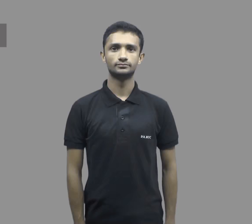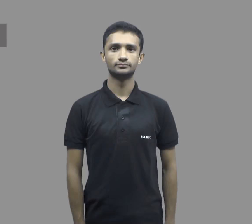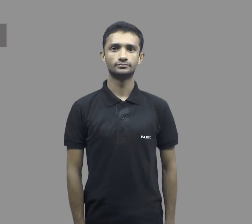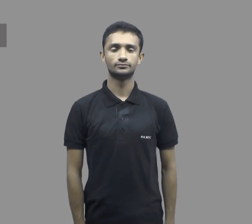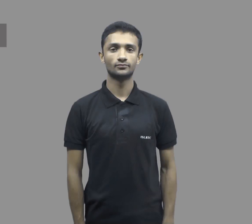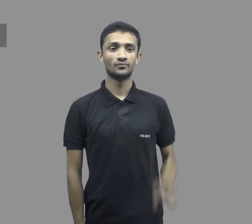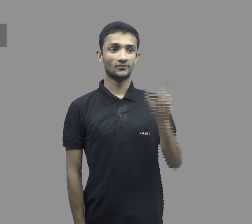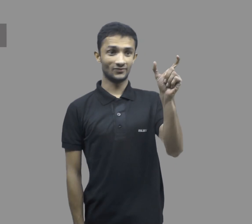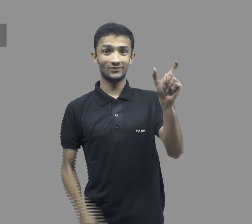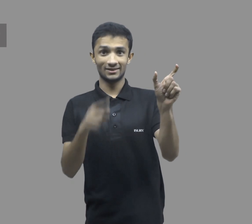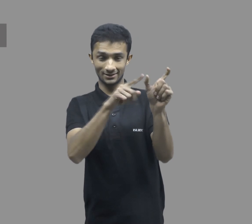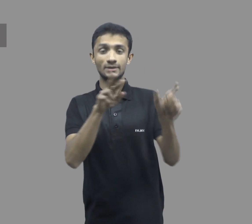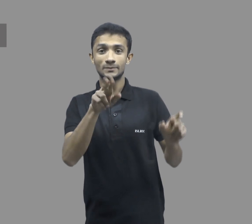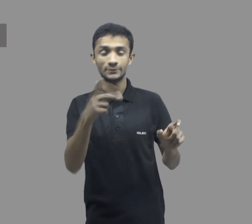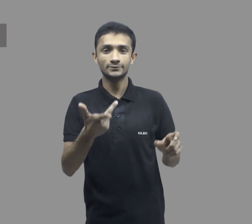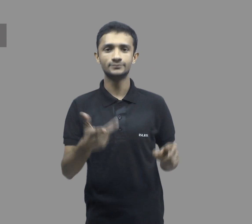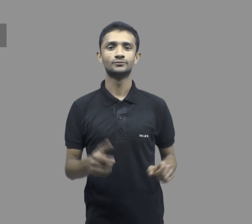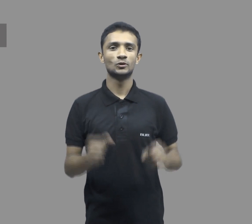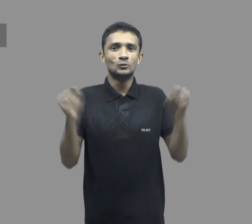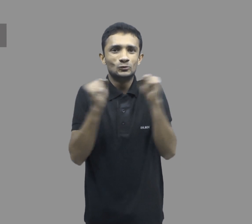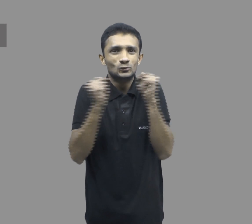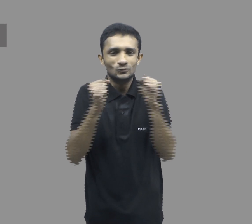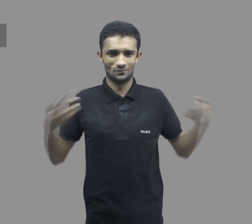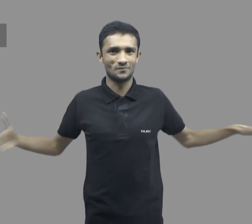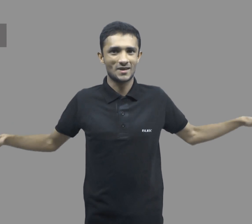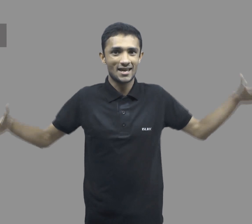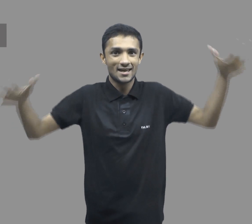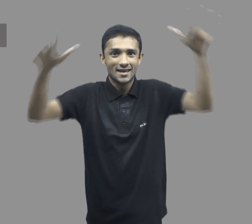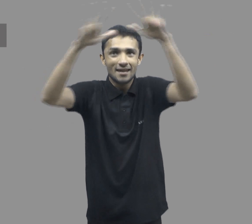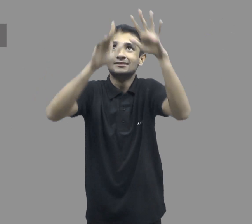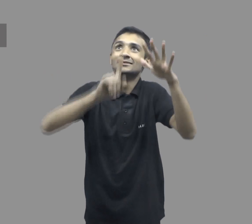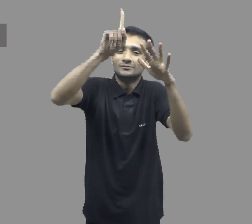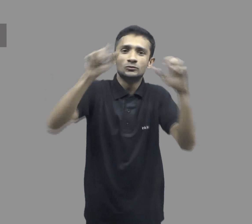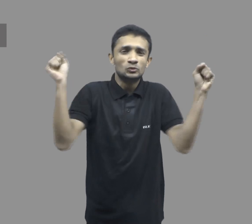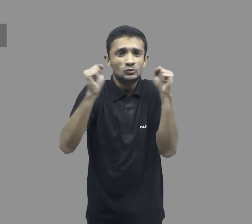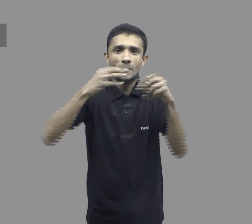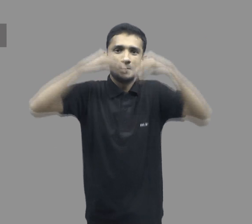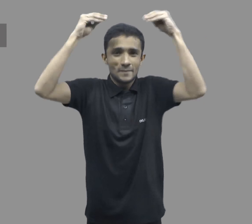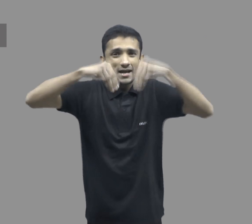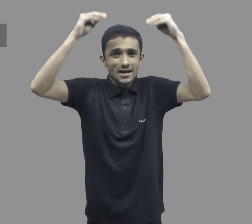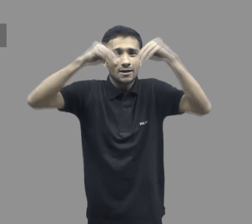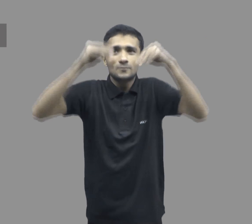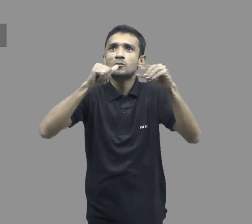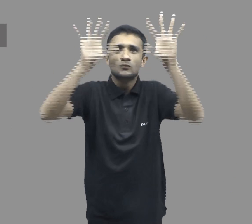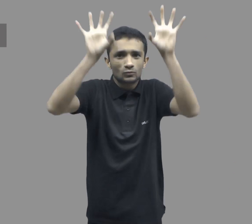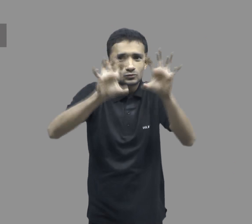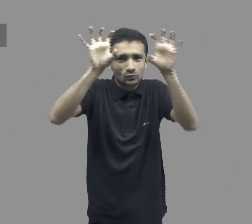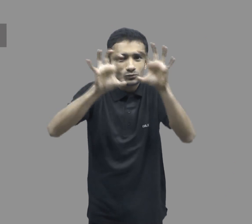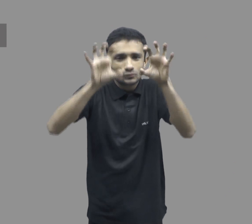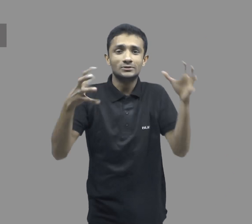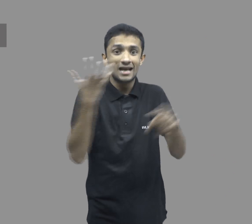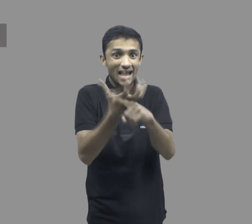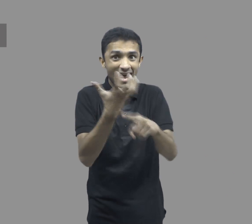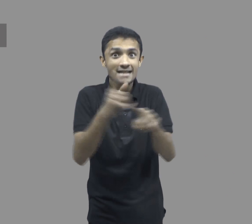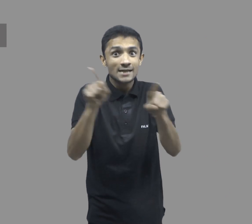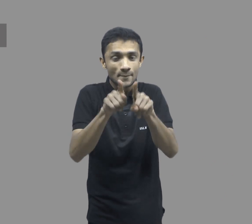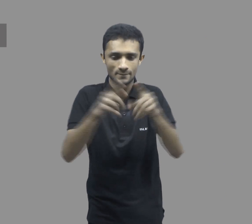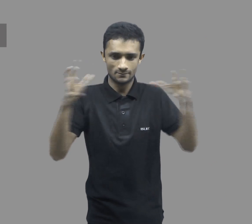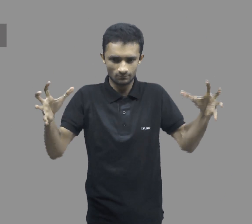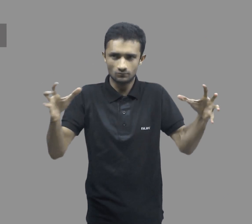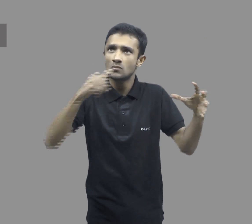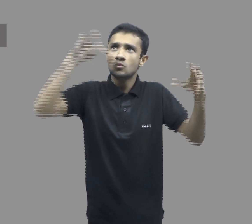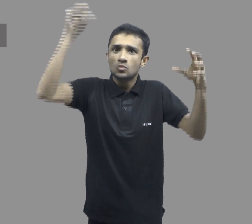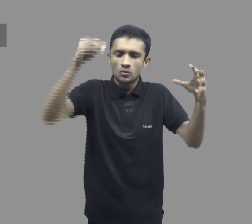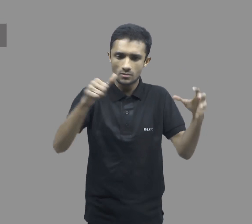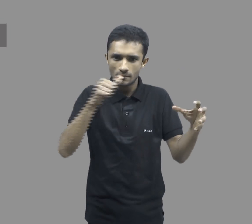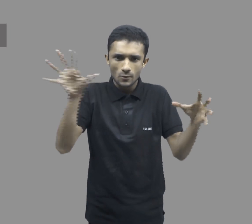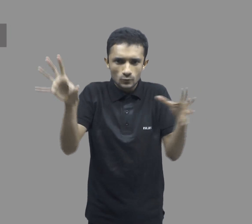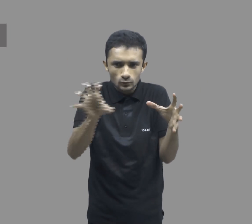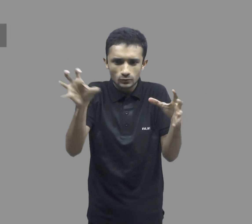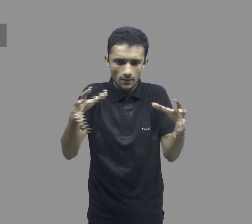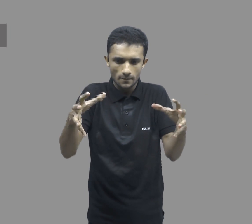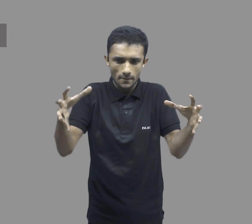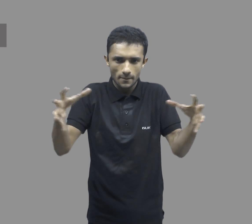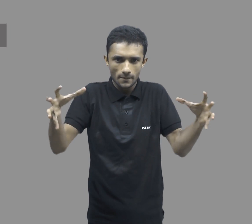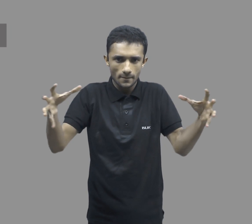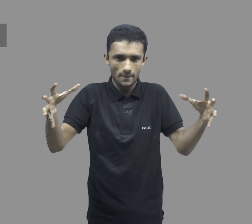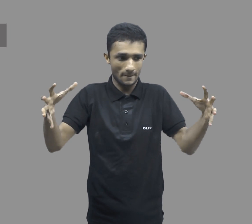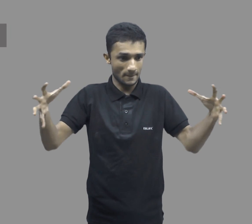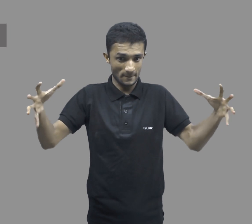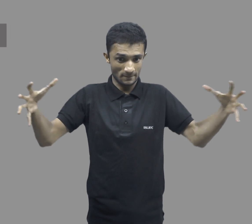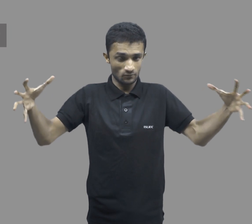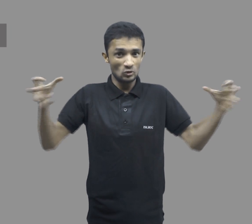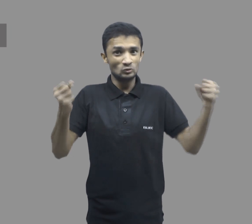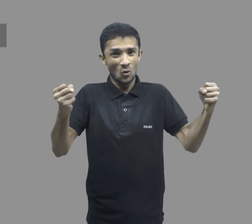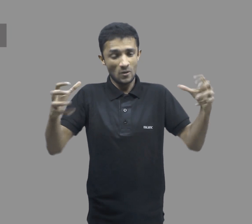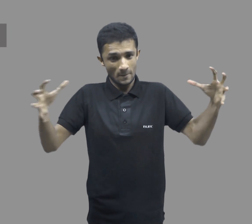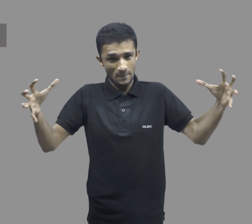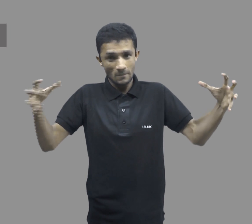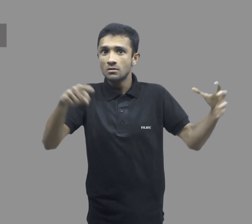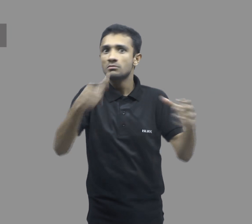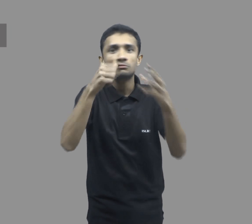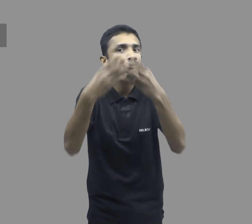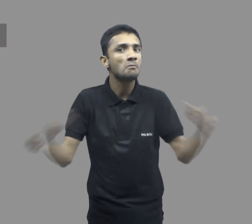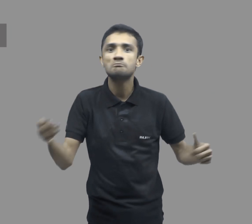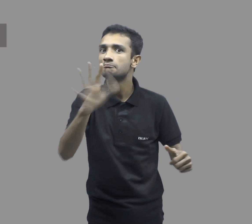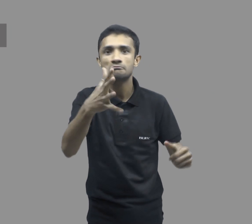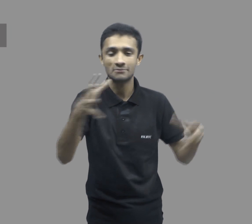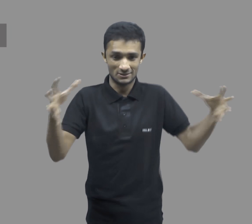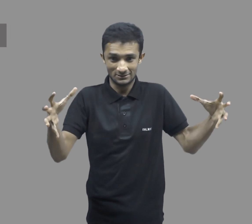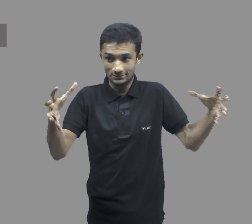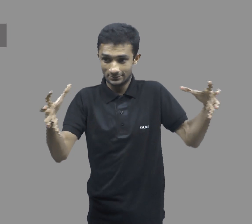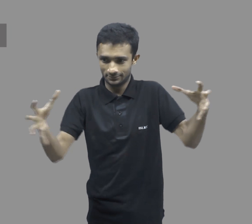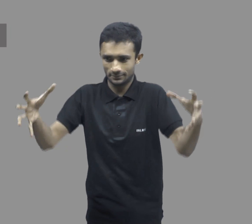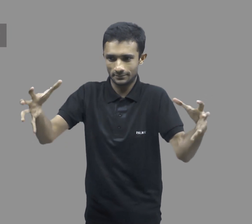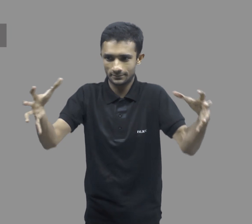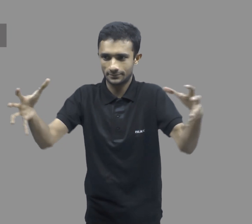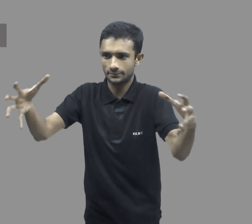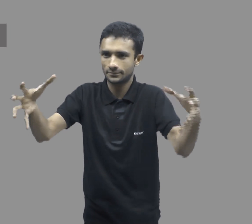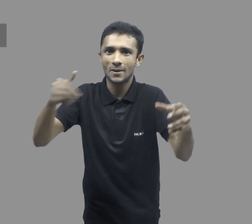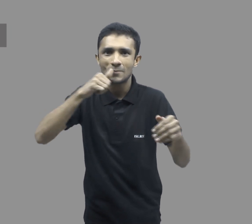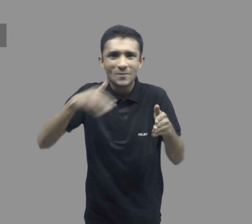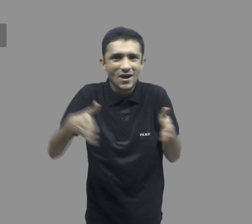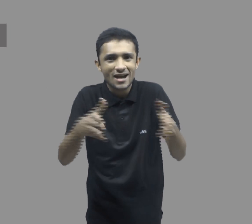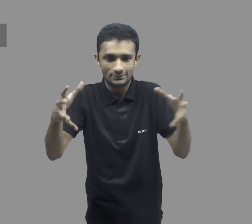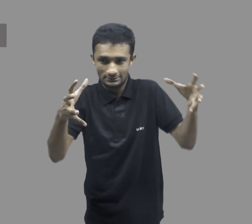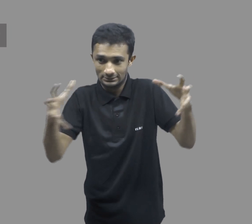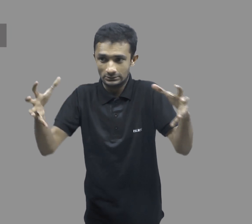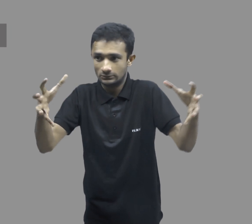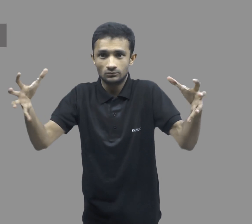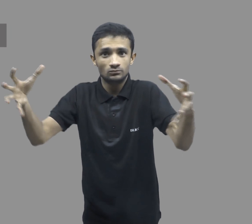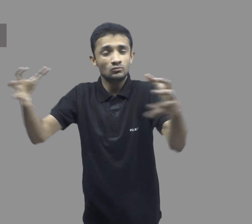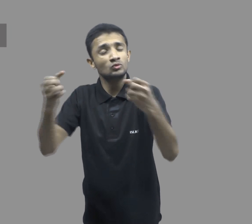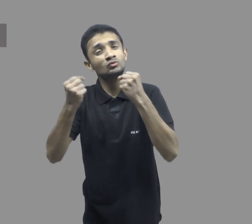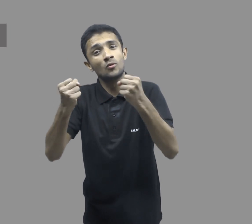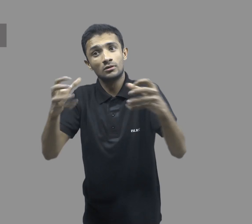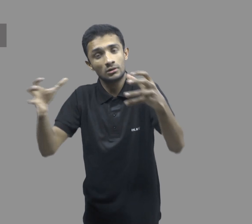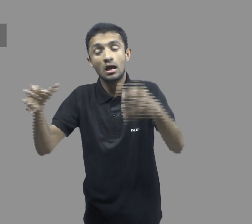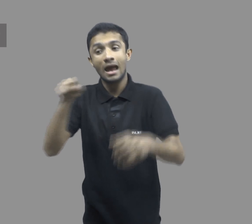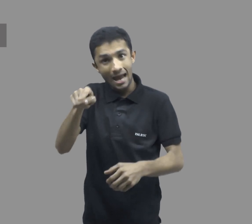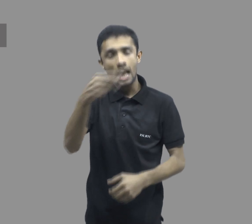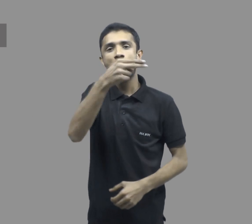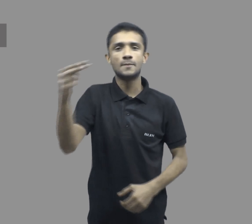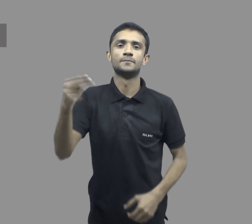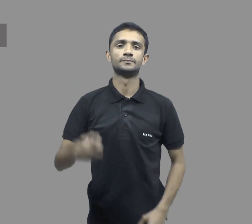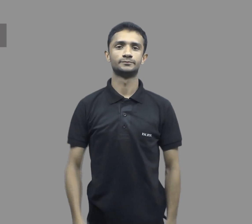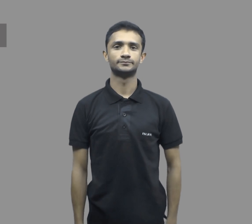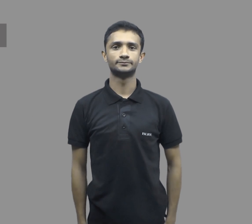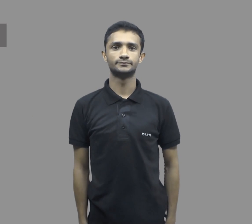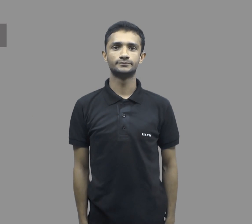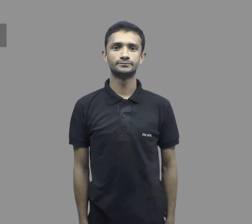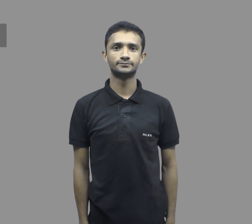Glacier